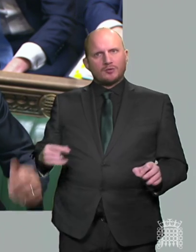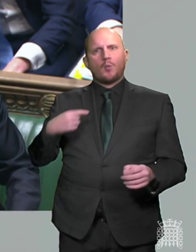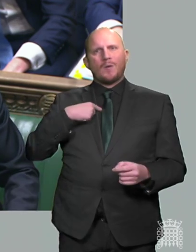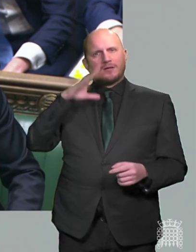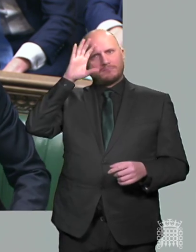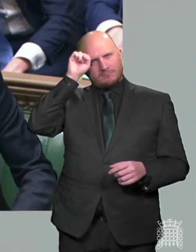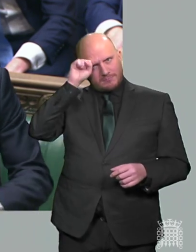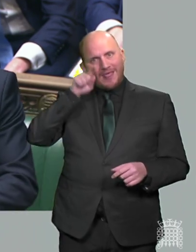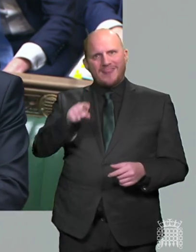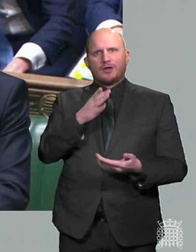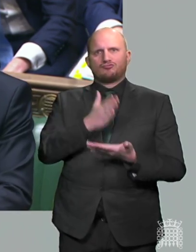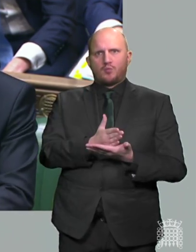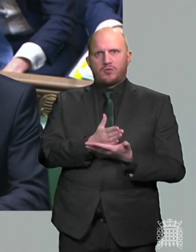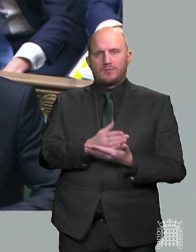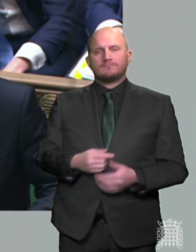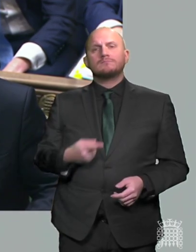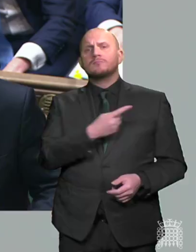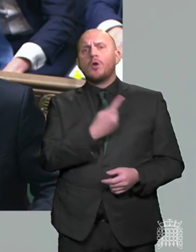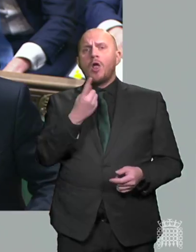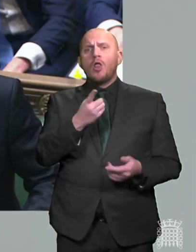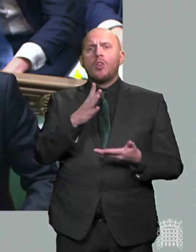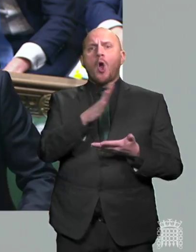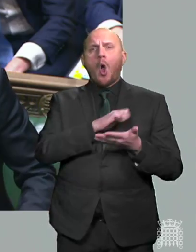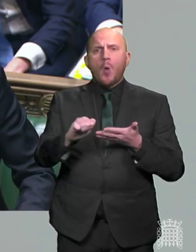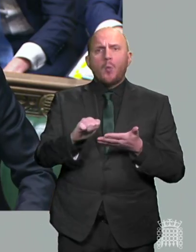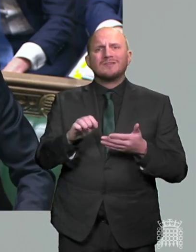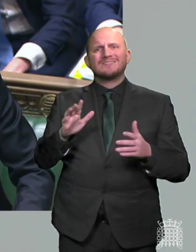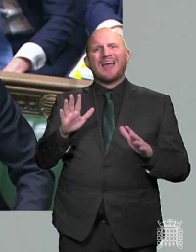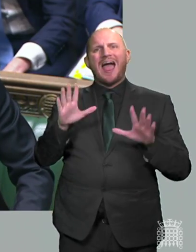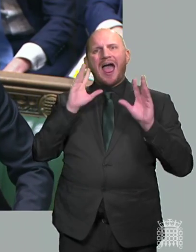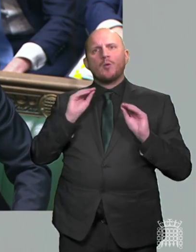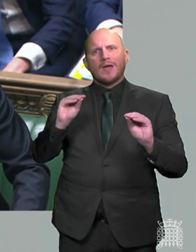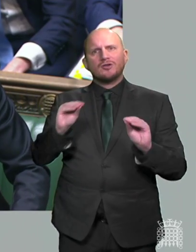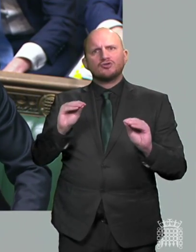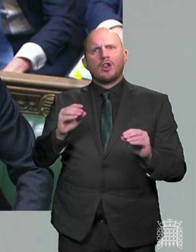I join my right honourable Friend in paying tribute to the work of the Holocaust Educational Trust.